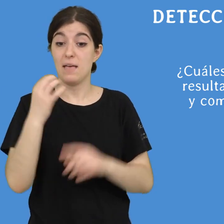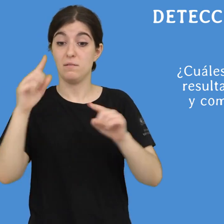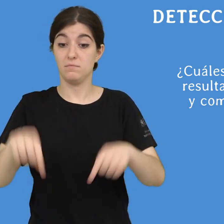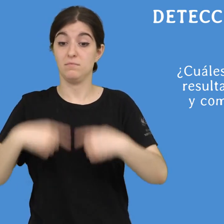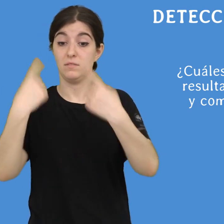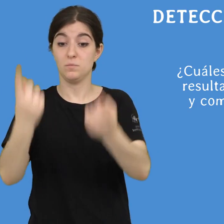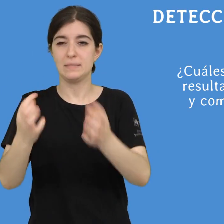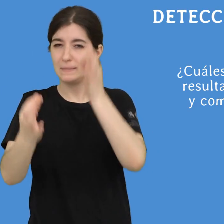despues